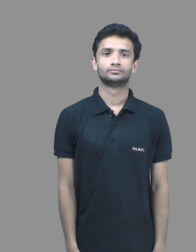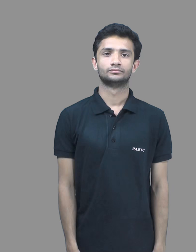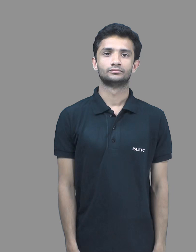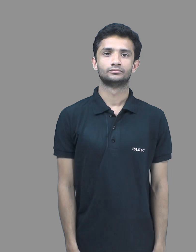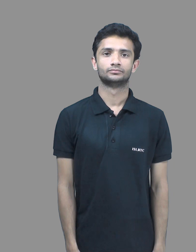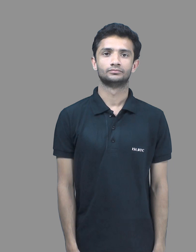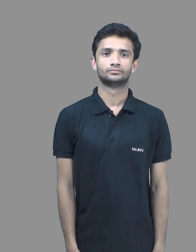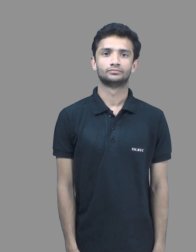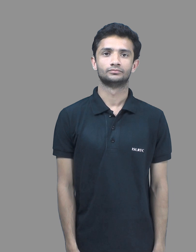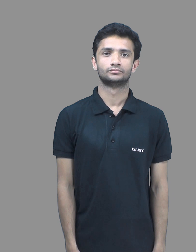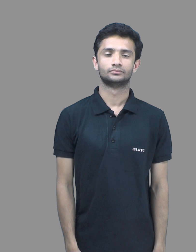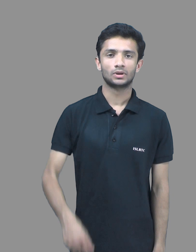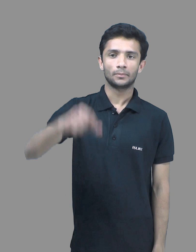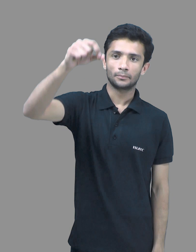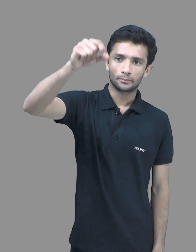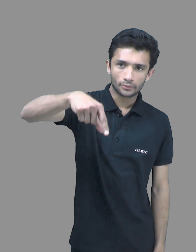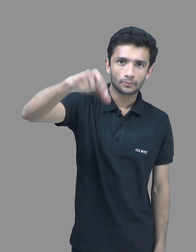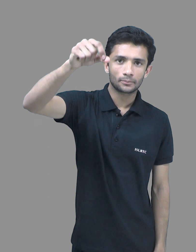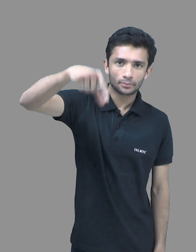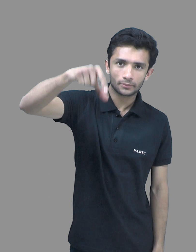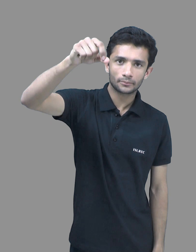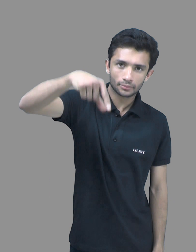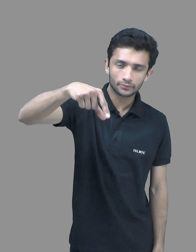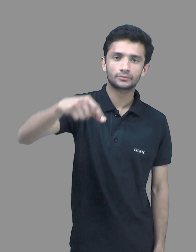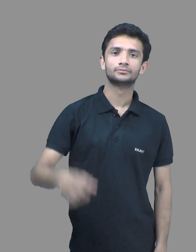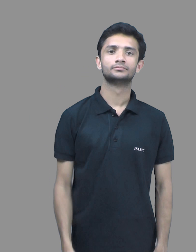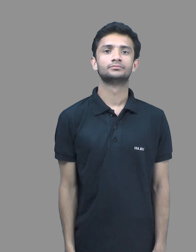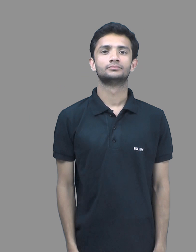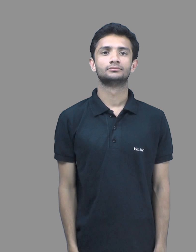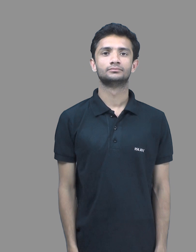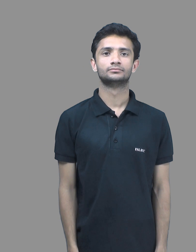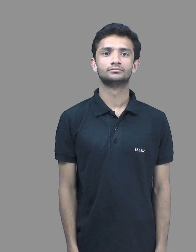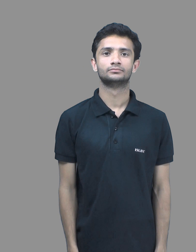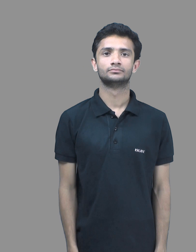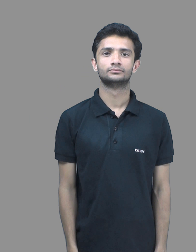Drop Droplet